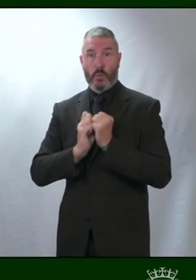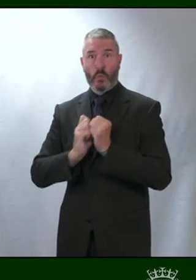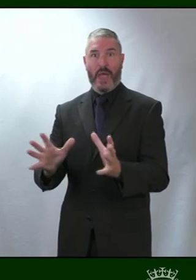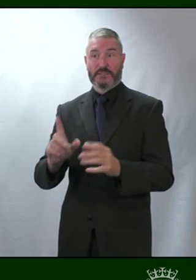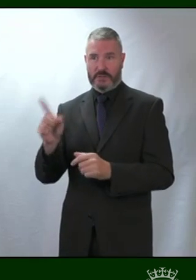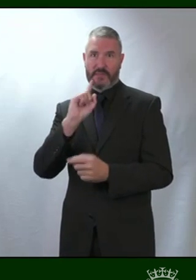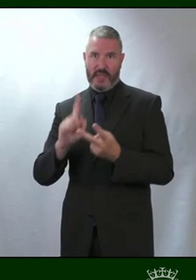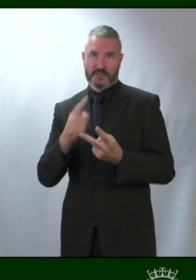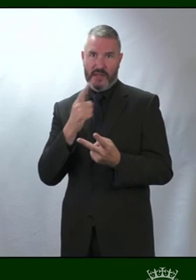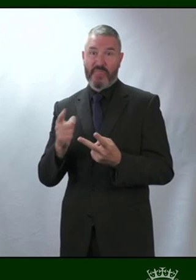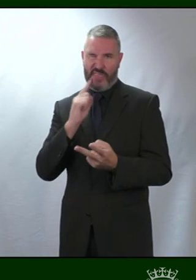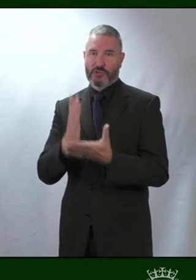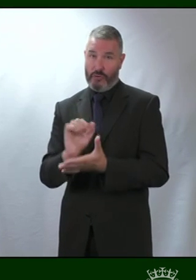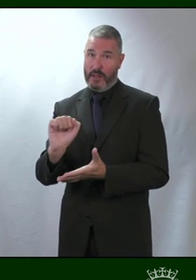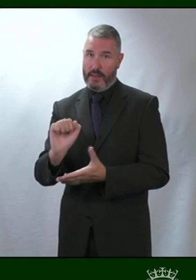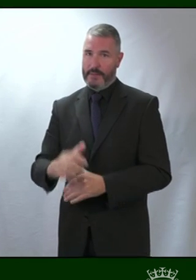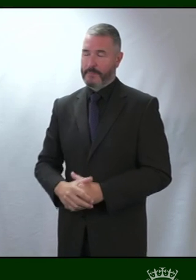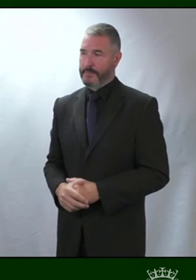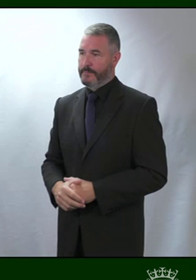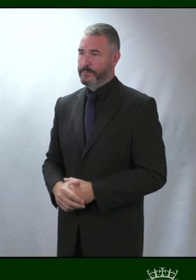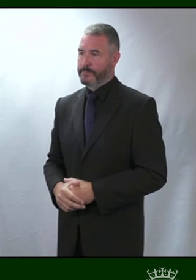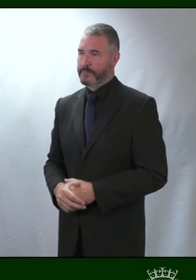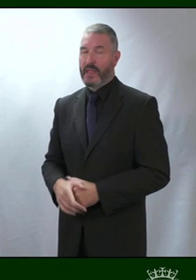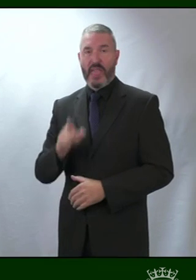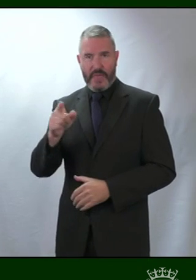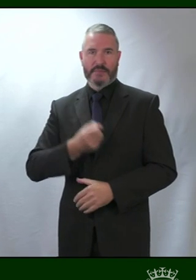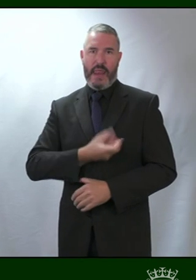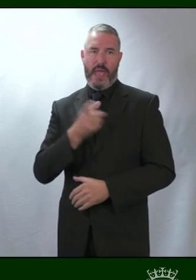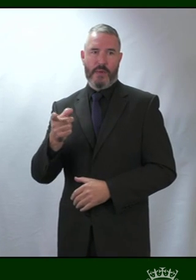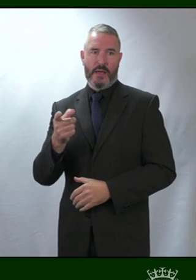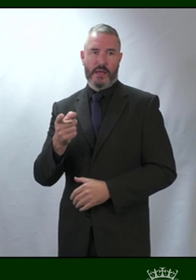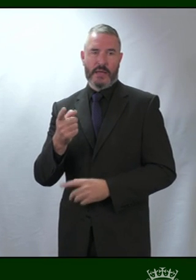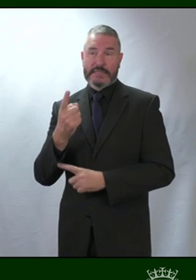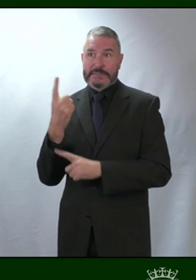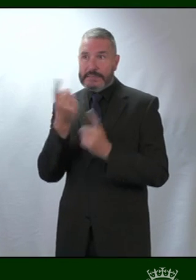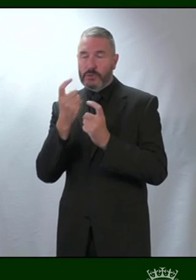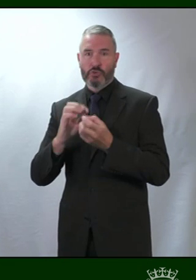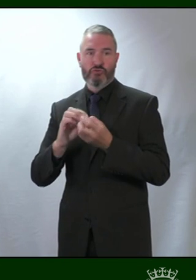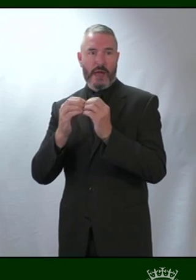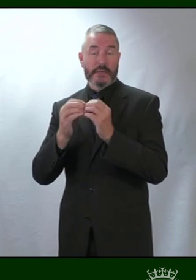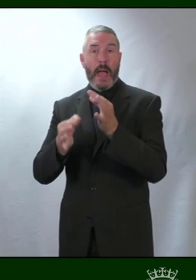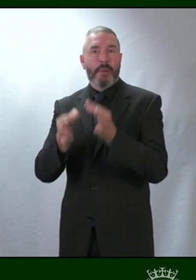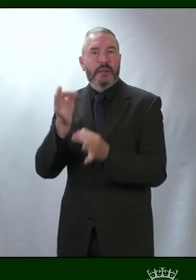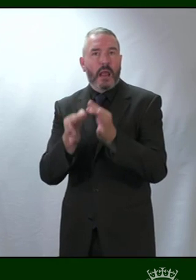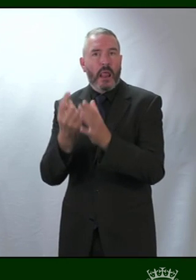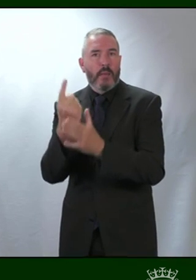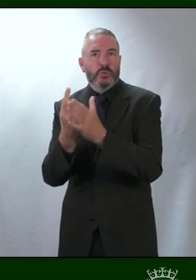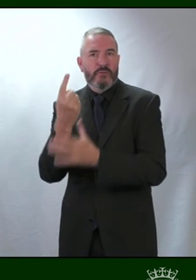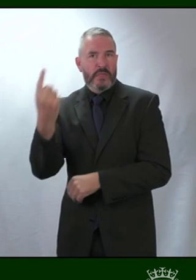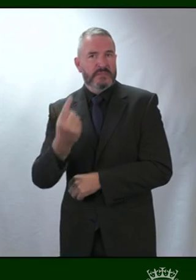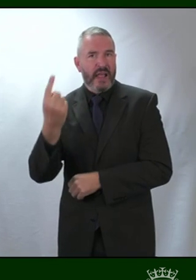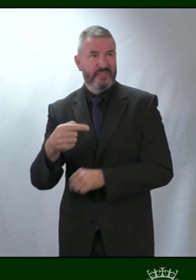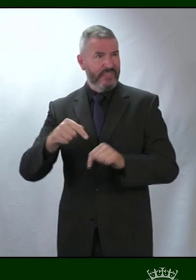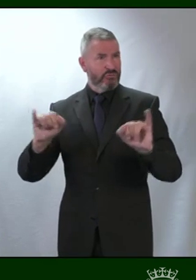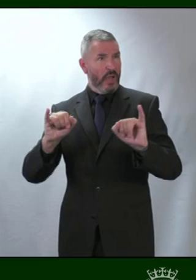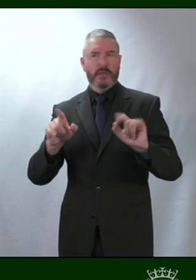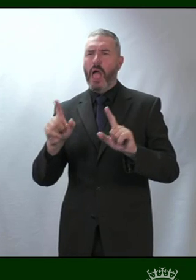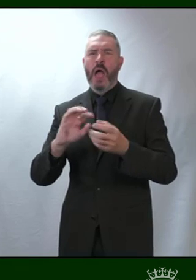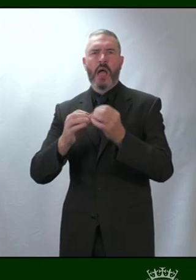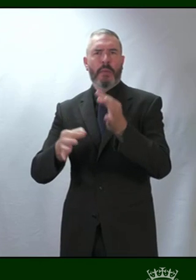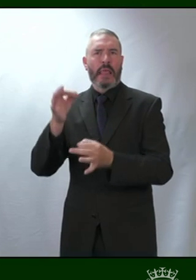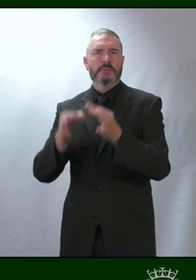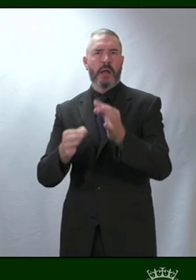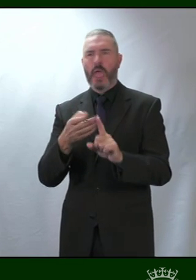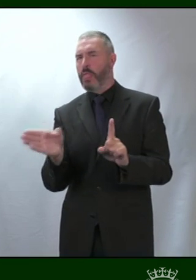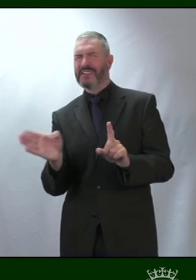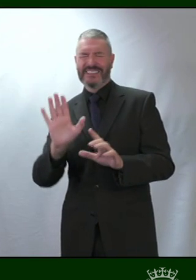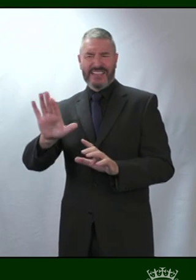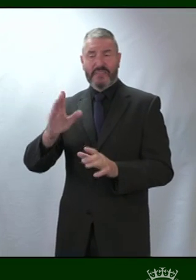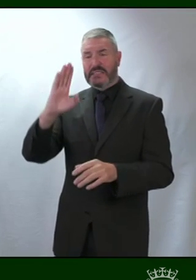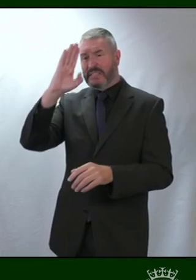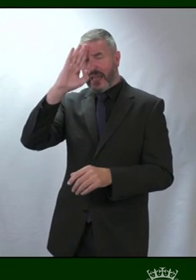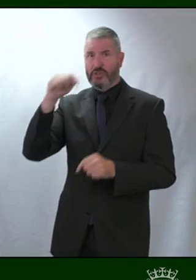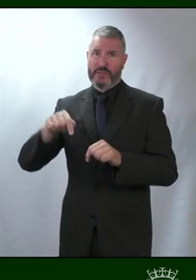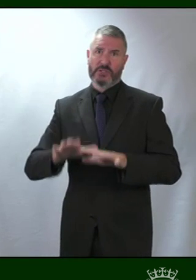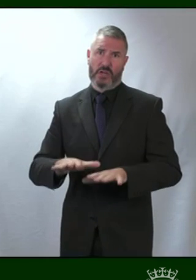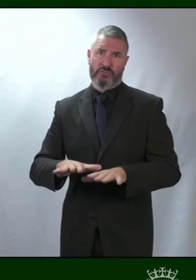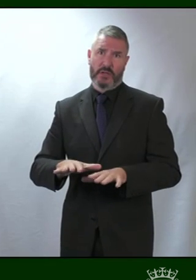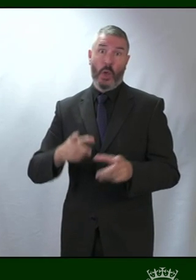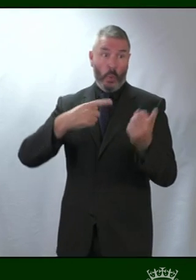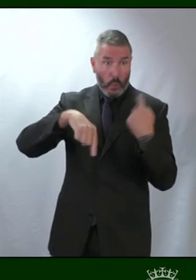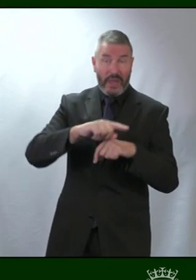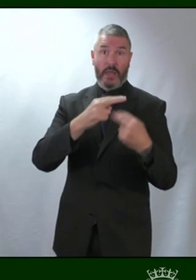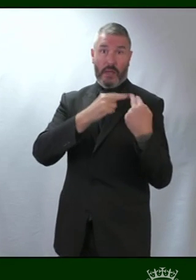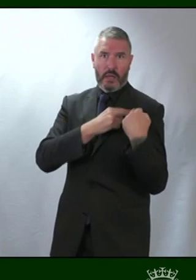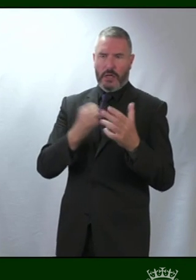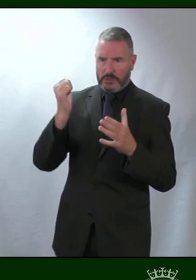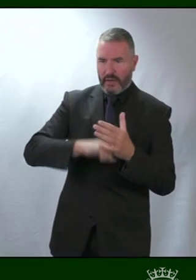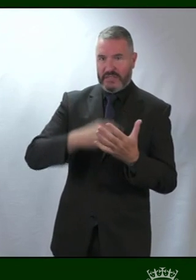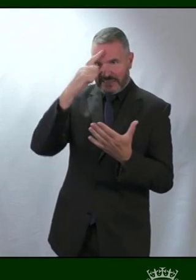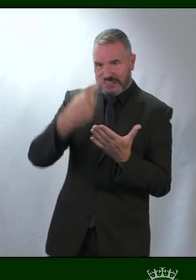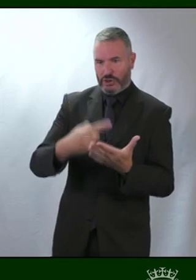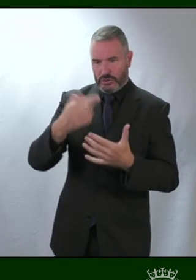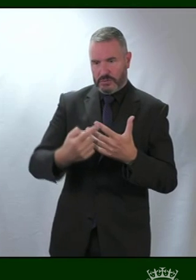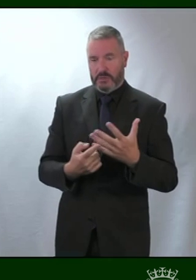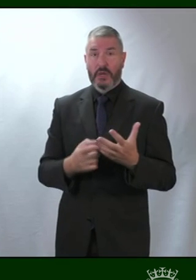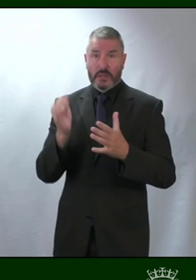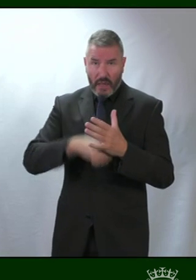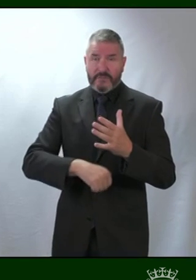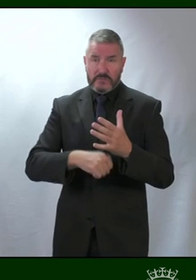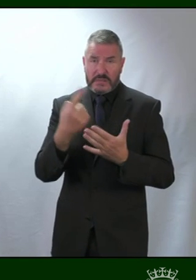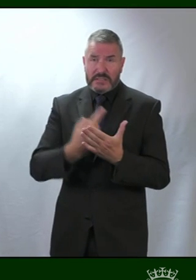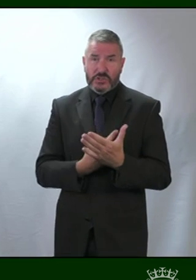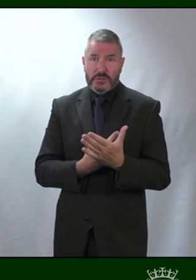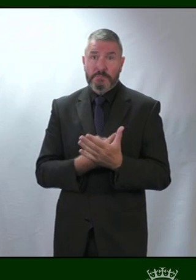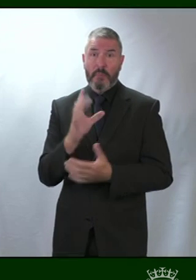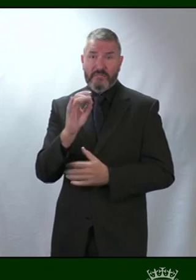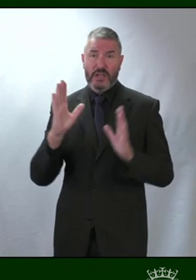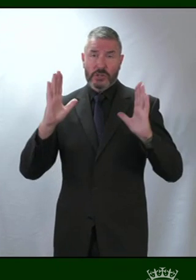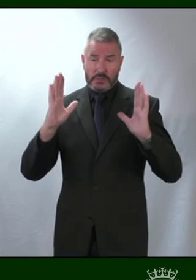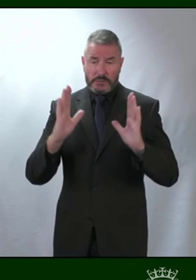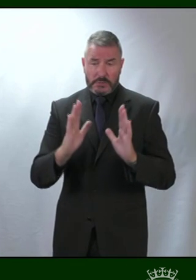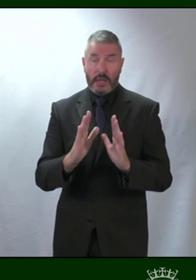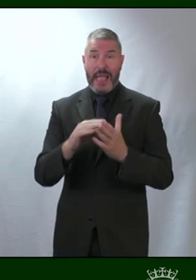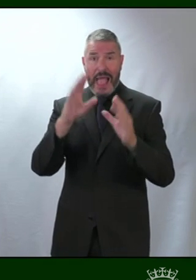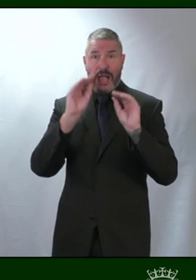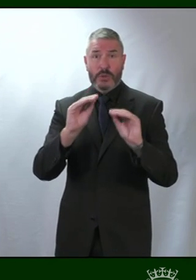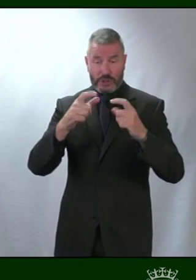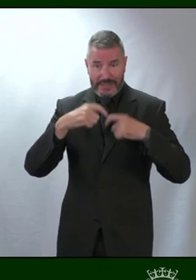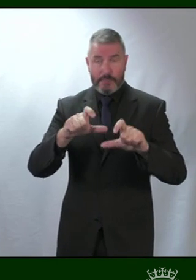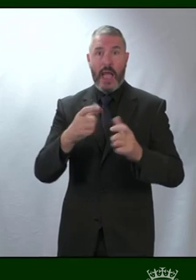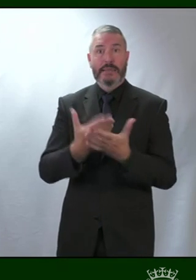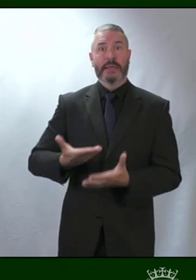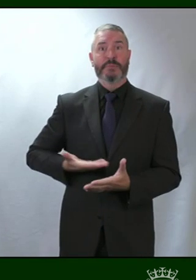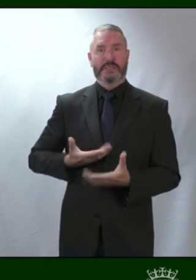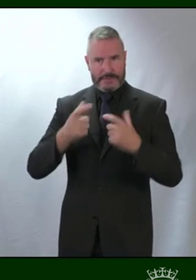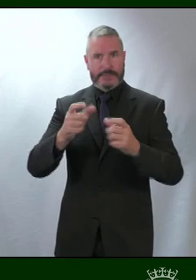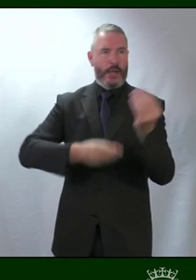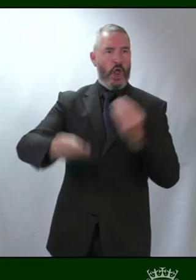That is the real approach of the Labour party—seeking to create political opportunity out of a crisis, out of the difficulties and dangers this country is going through, while we are taking the tough decisions to get the virus down, to keep our education system going and to keep our economy moving.